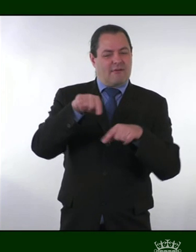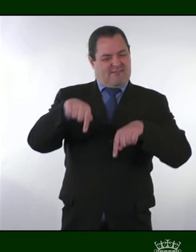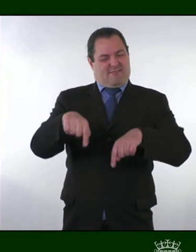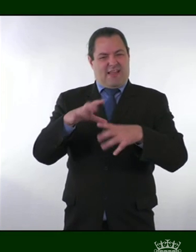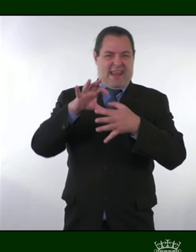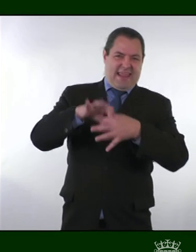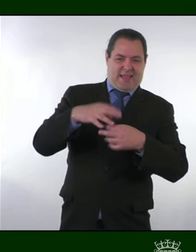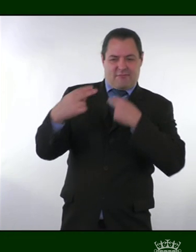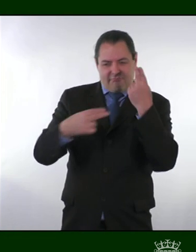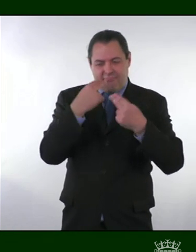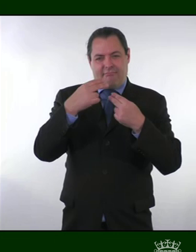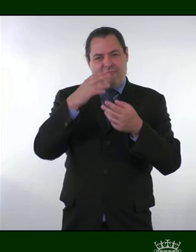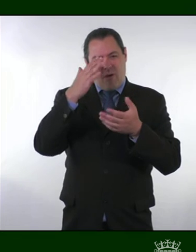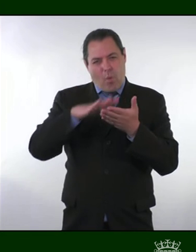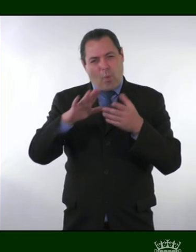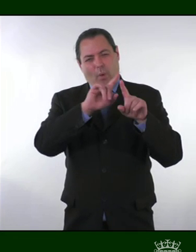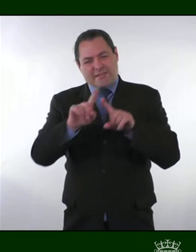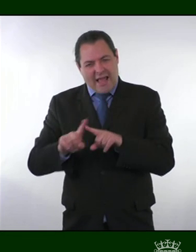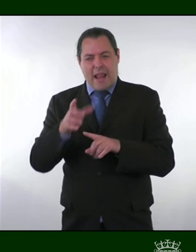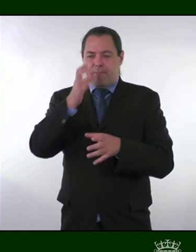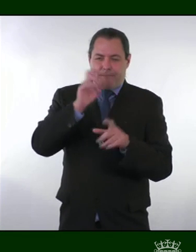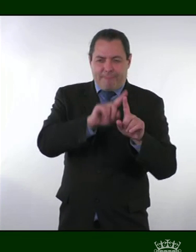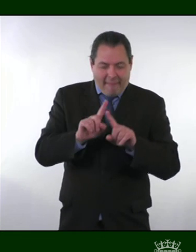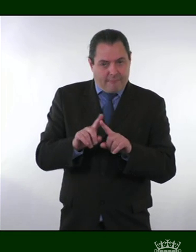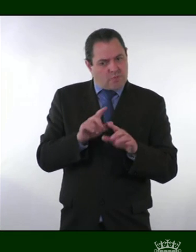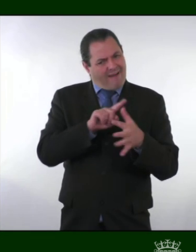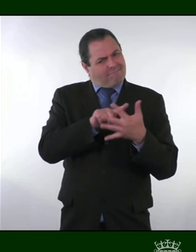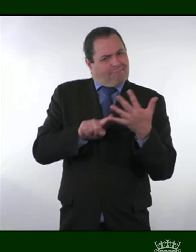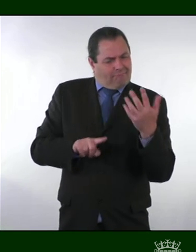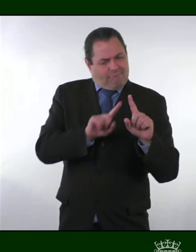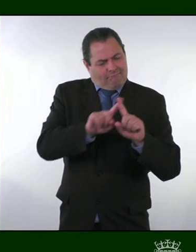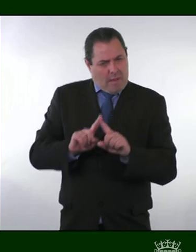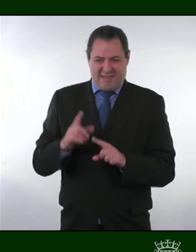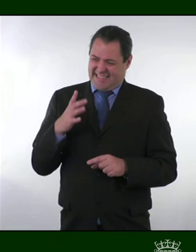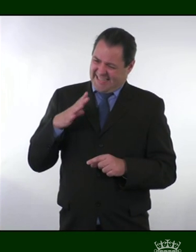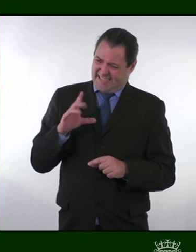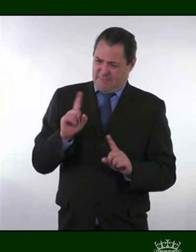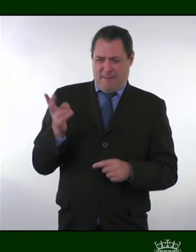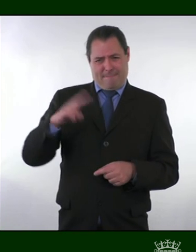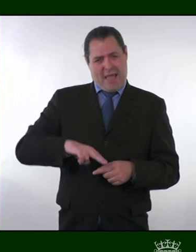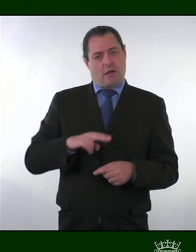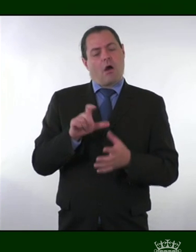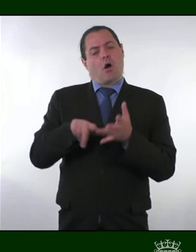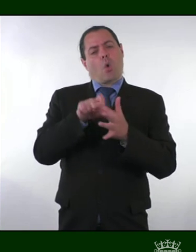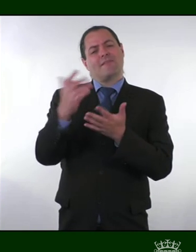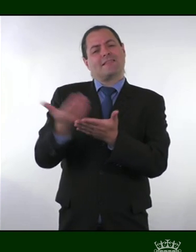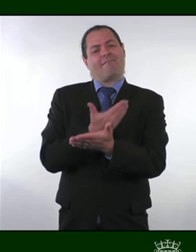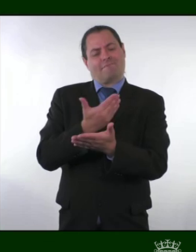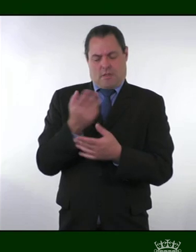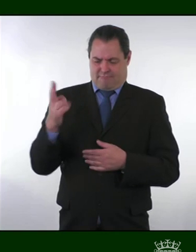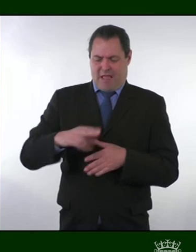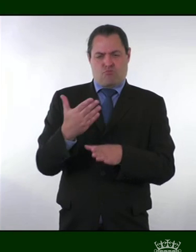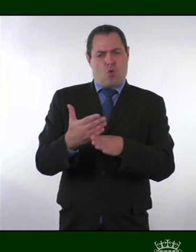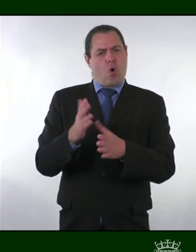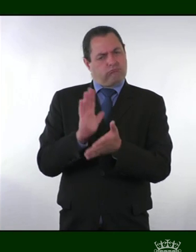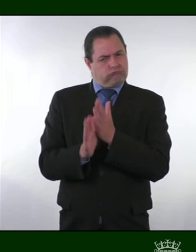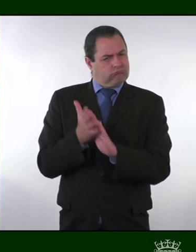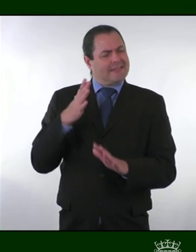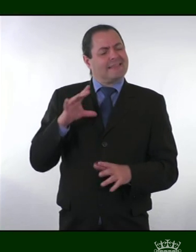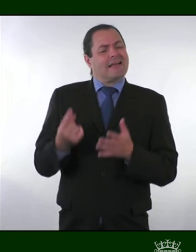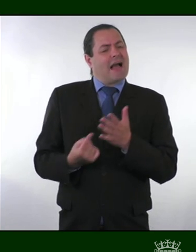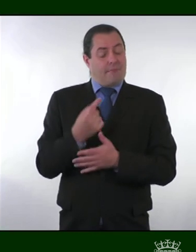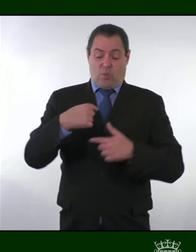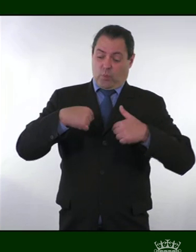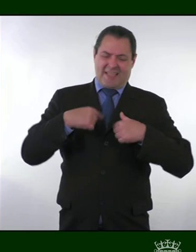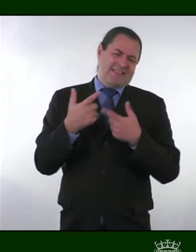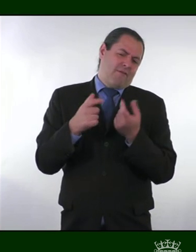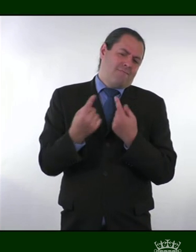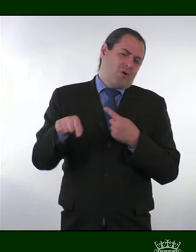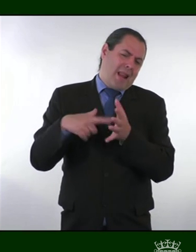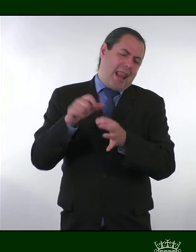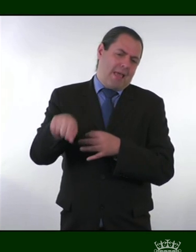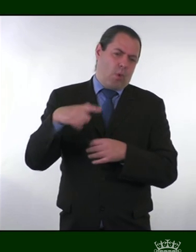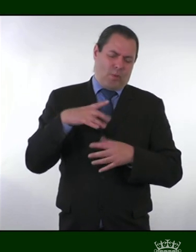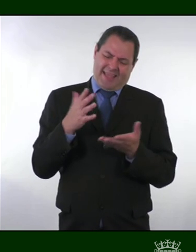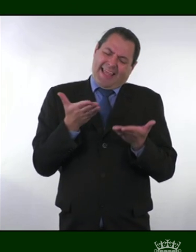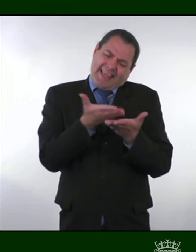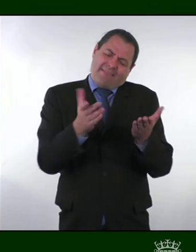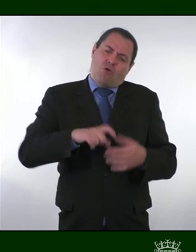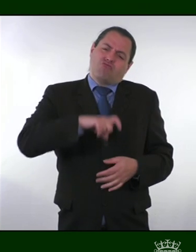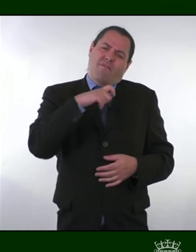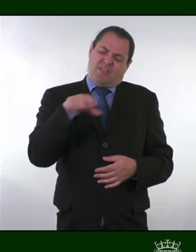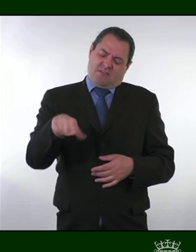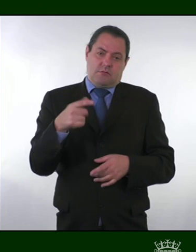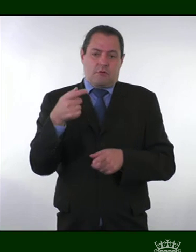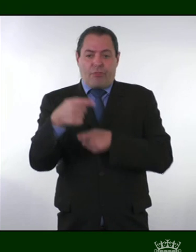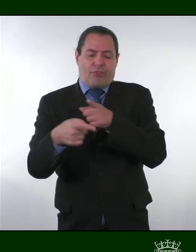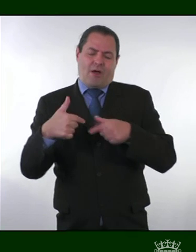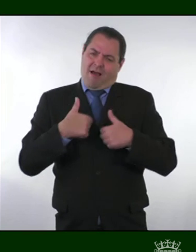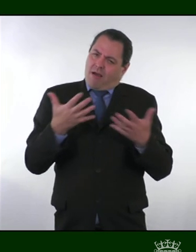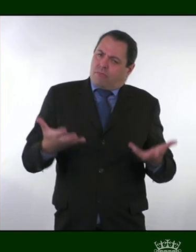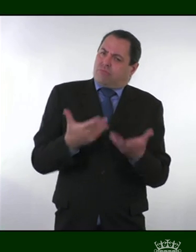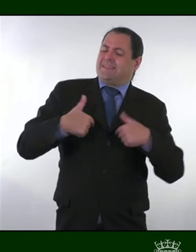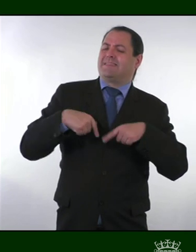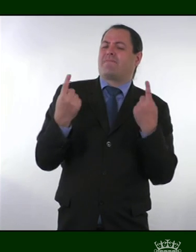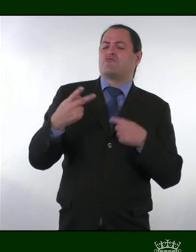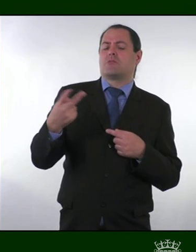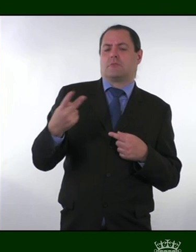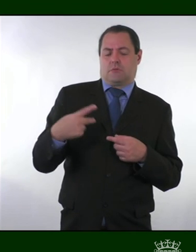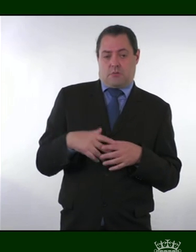But it is also very important that we get people back into the workplace in a covid-secure way and, unlike the Leader of the Opposition, we do everything we can to give them confidence that it is a good idea to go back.